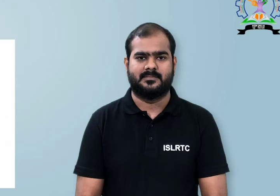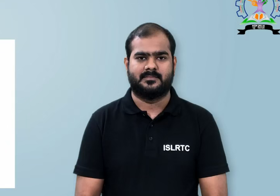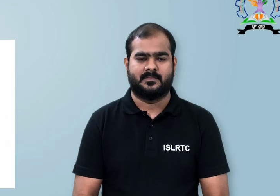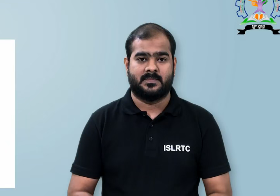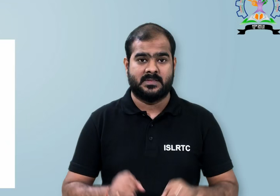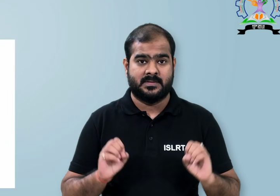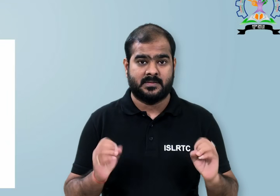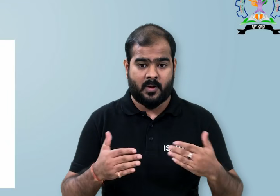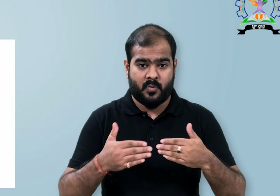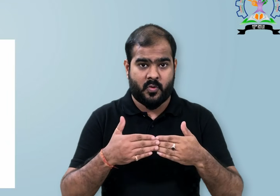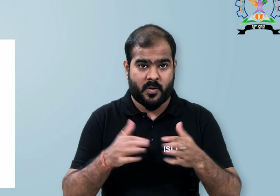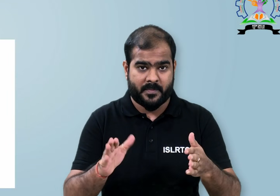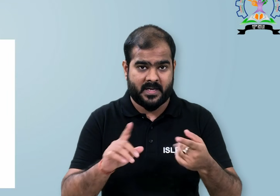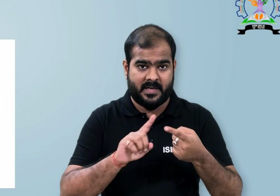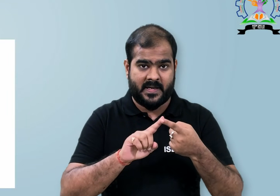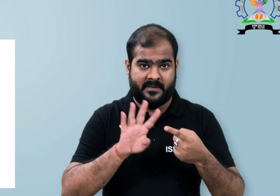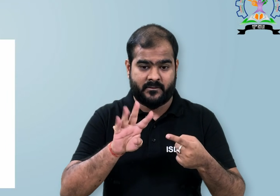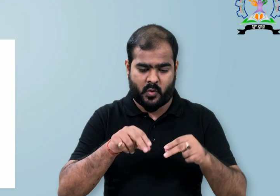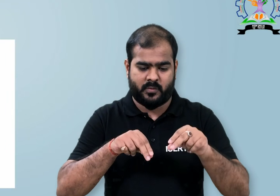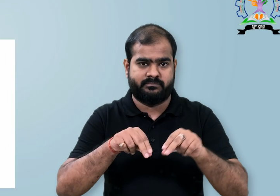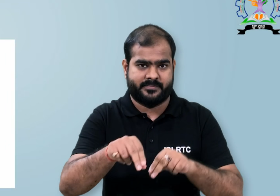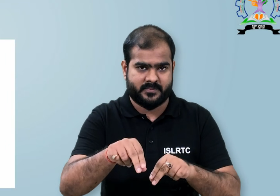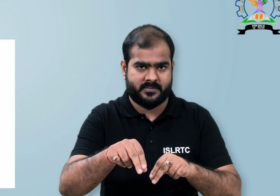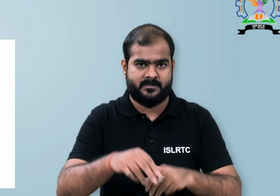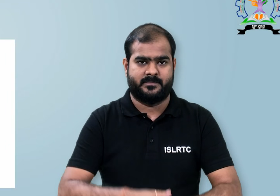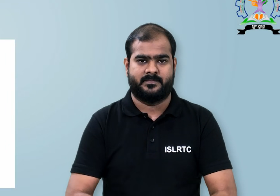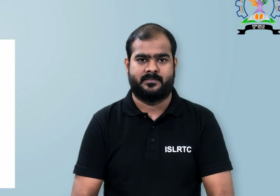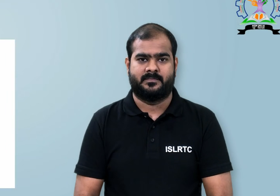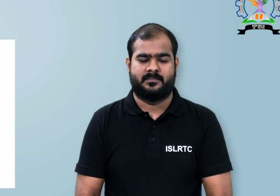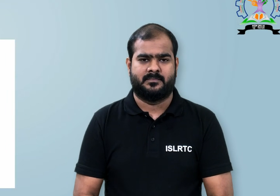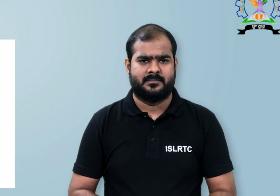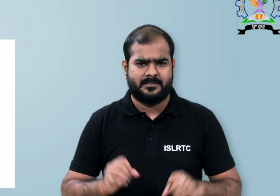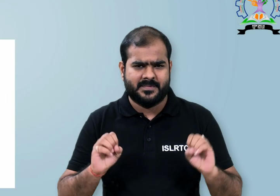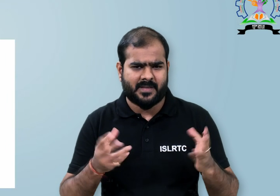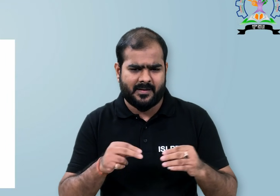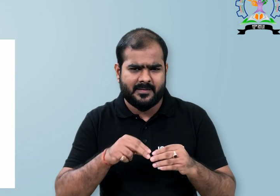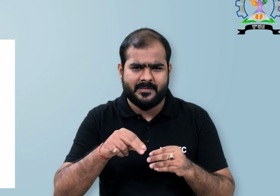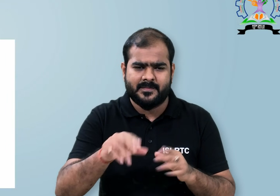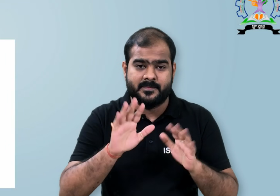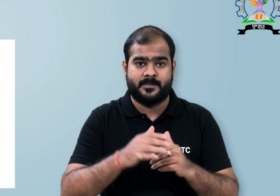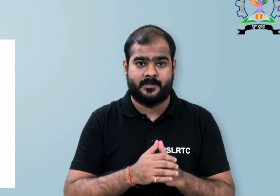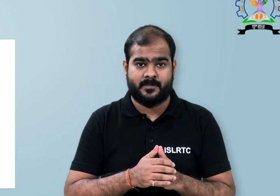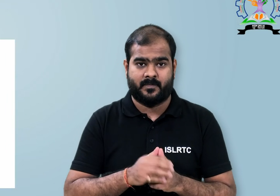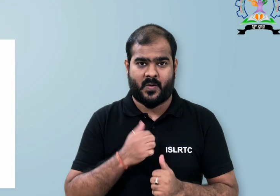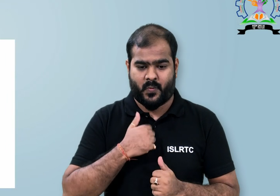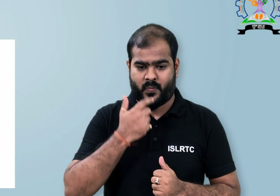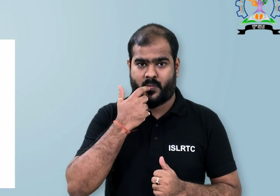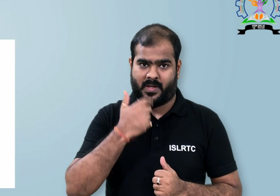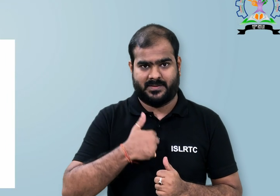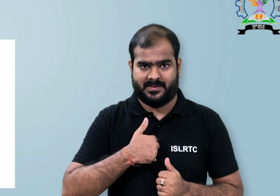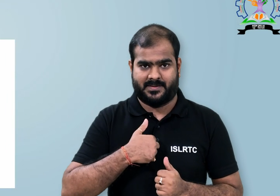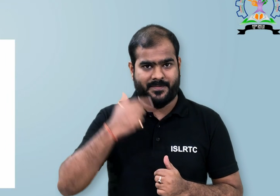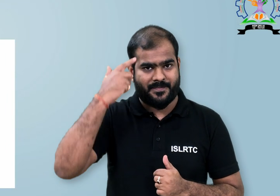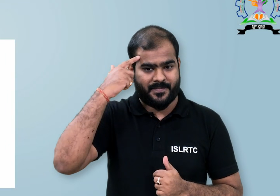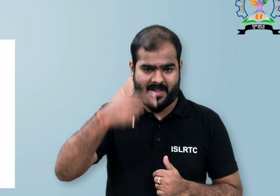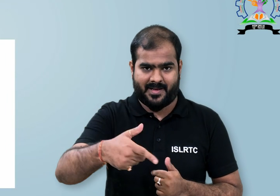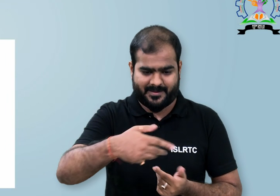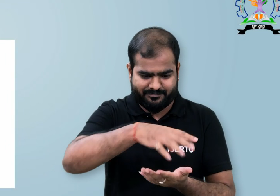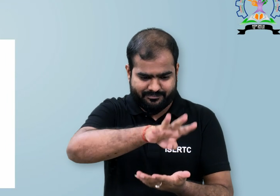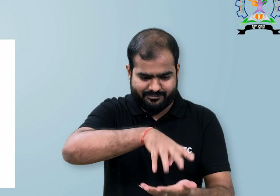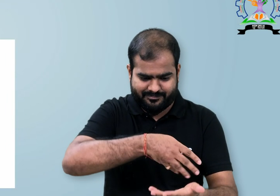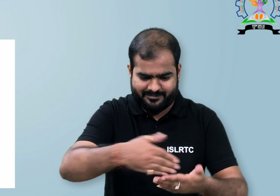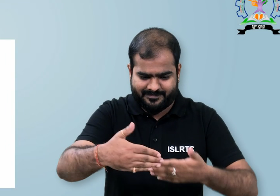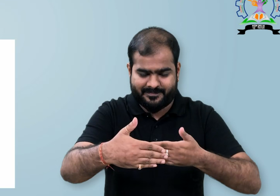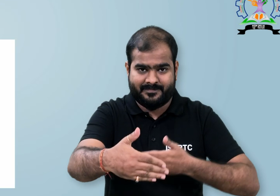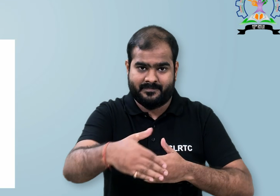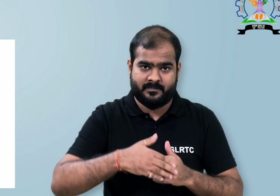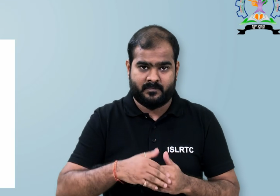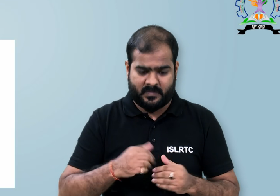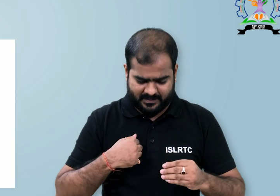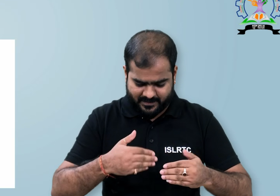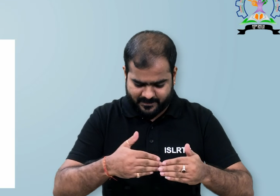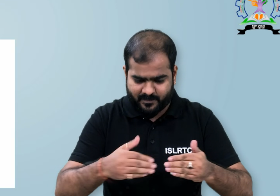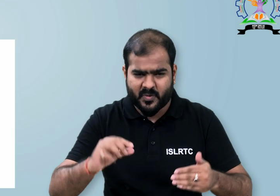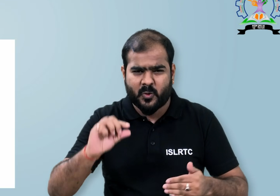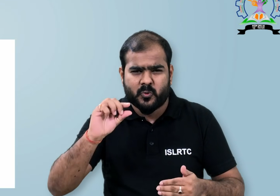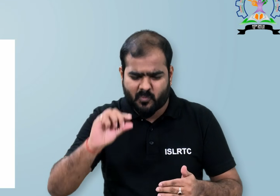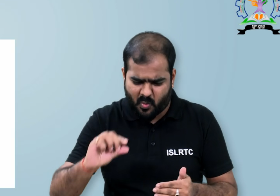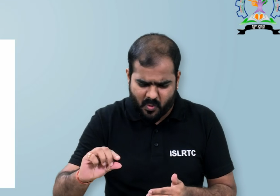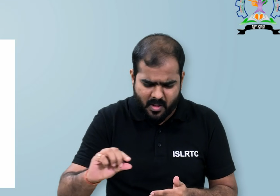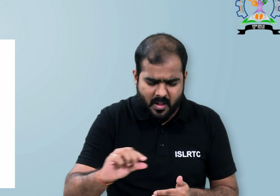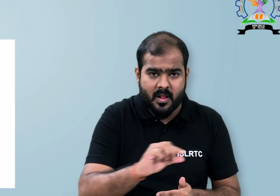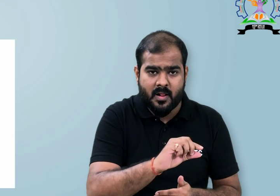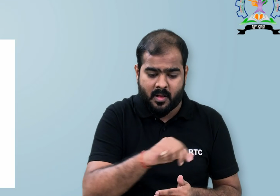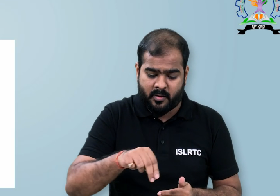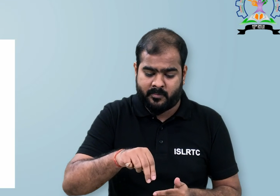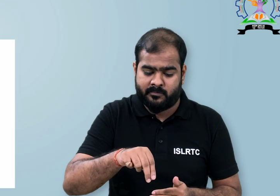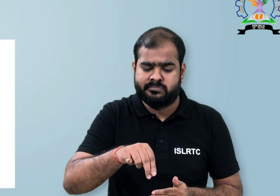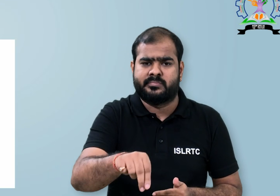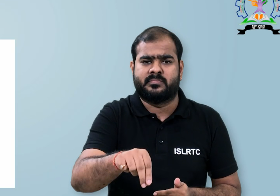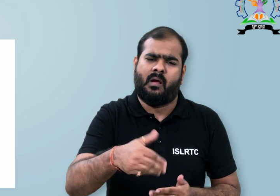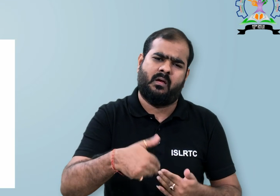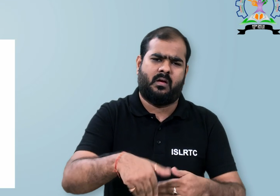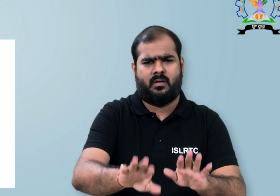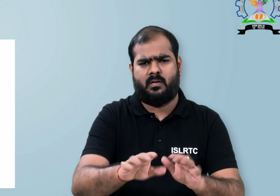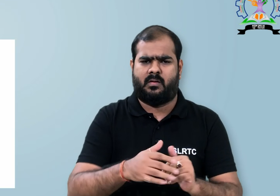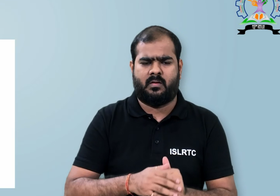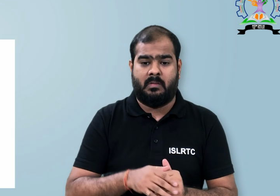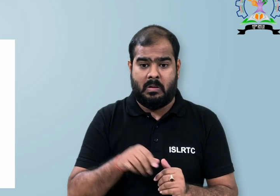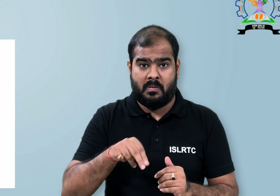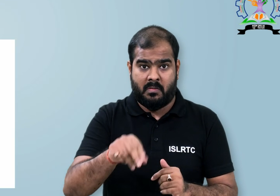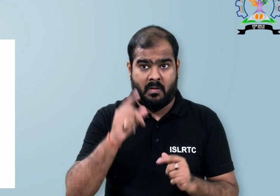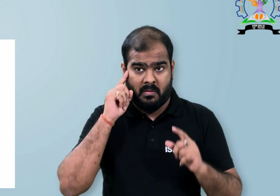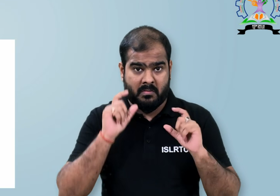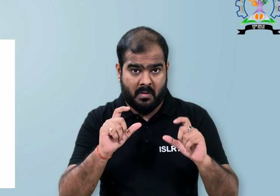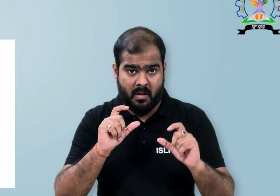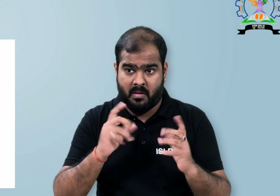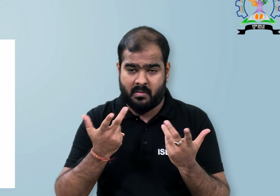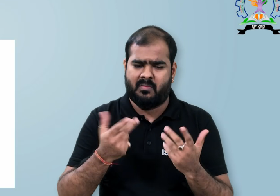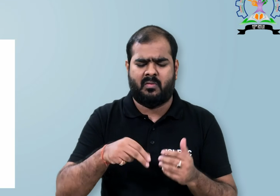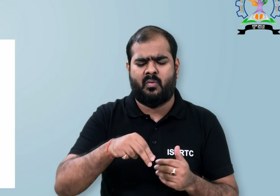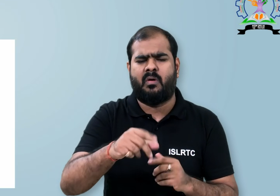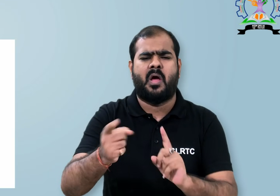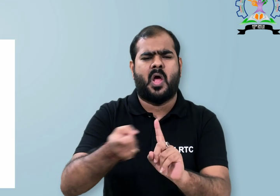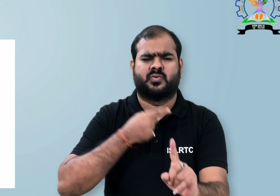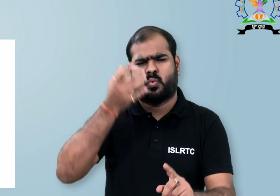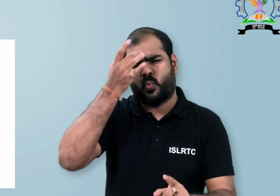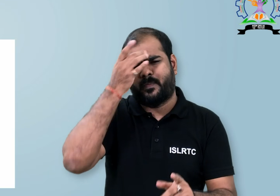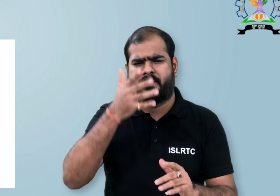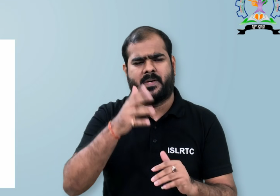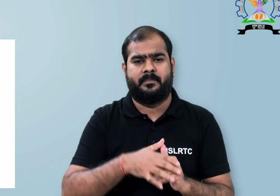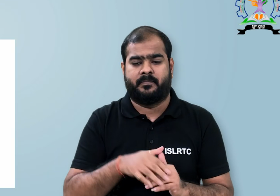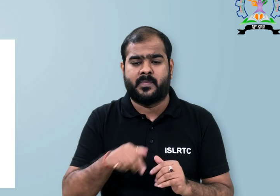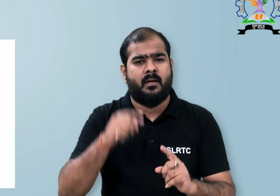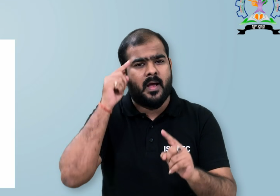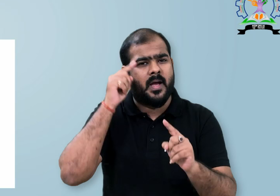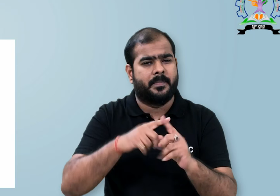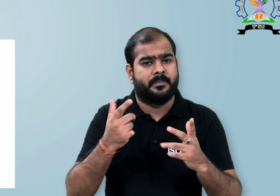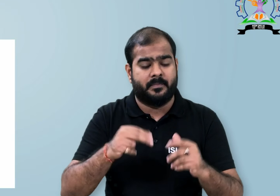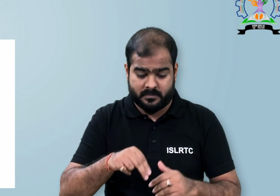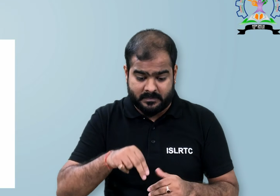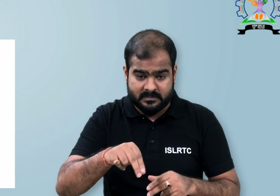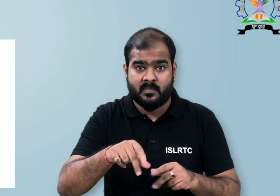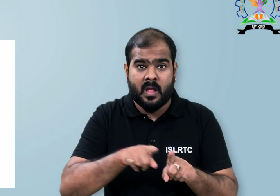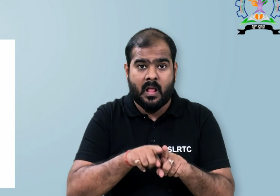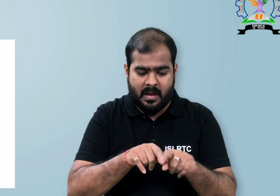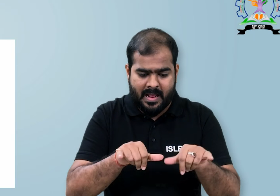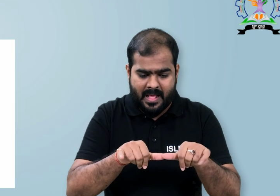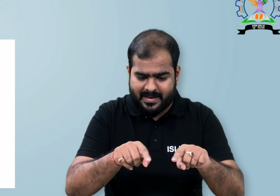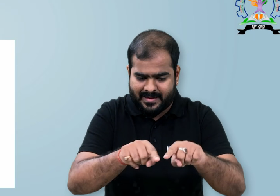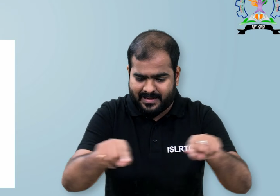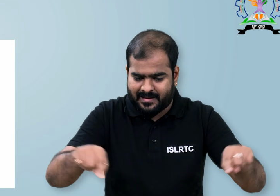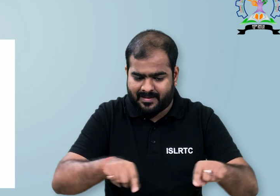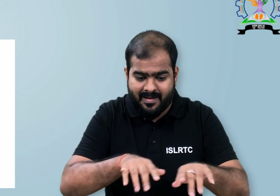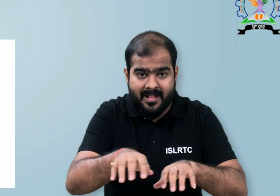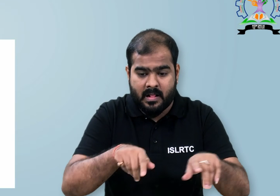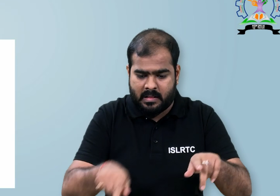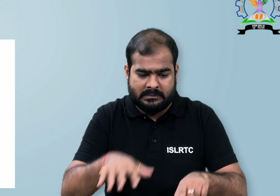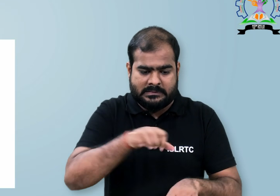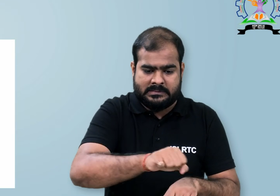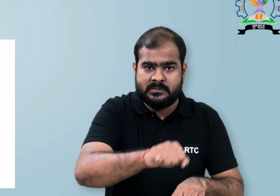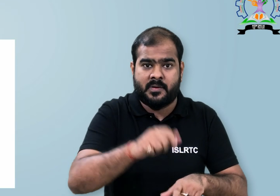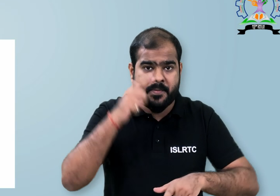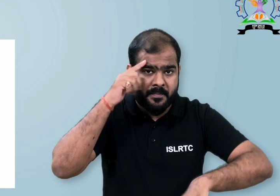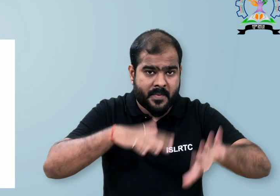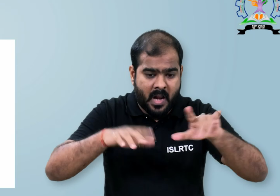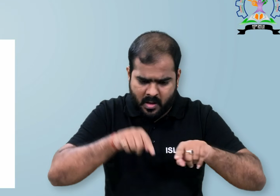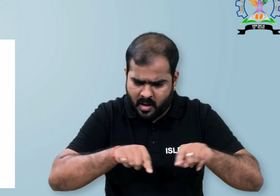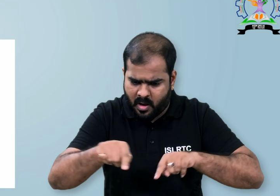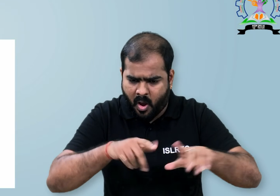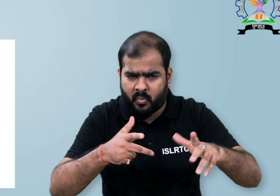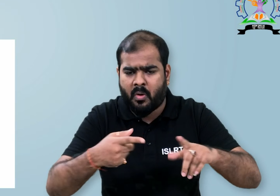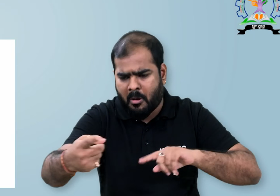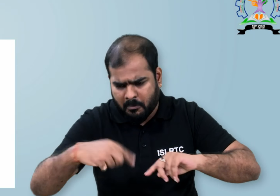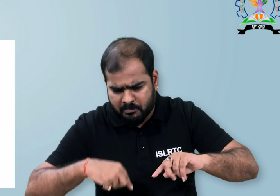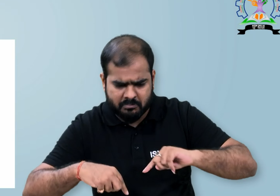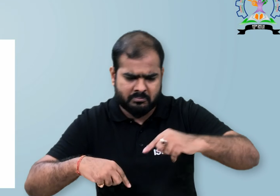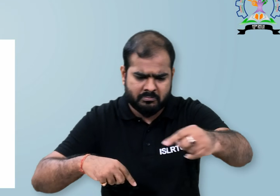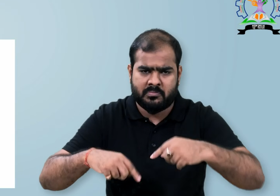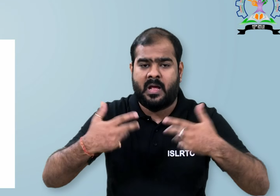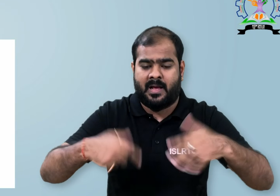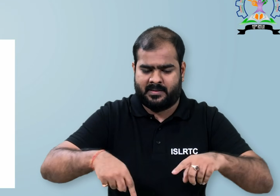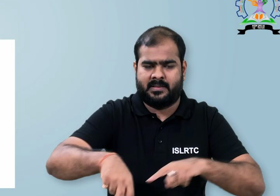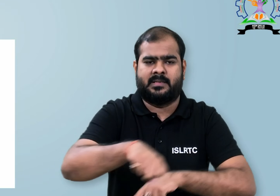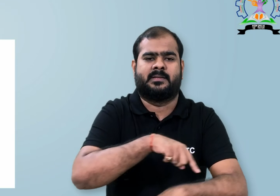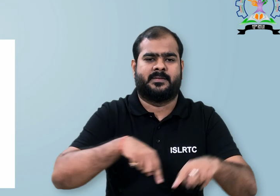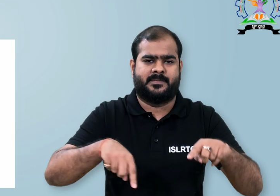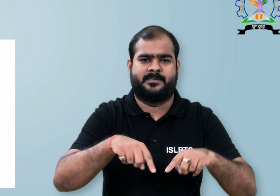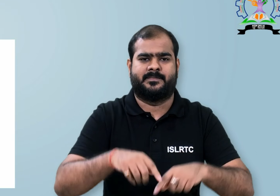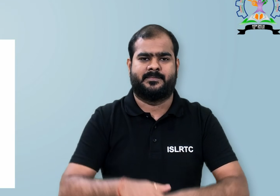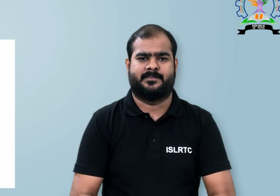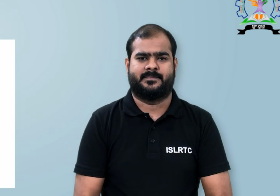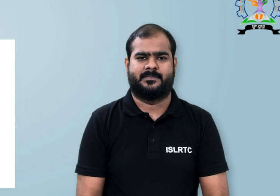Gambit A gambit is a chess opening strategy where a player sacrifices material, usually a pawn, to gain an advantageous position. The idea is to achieve rapid development and control of the center in exchange for the sacrificed material.